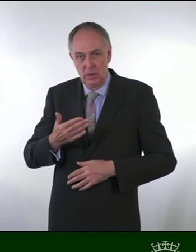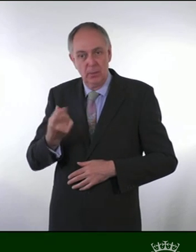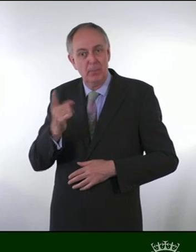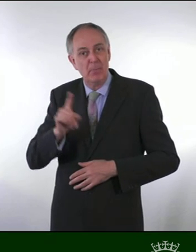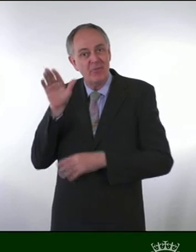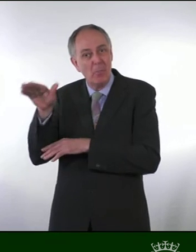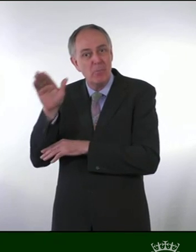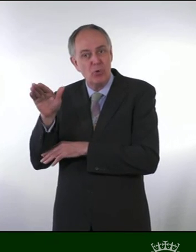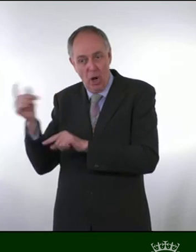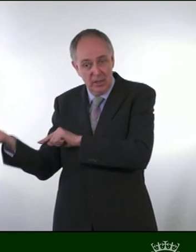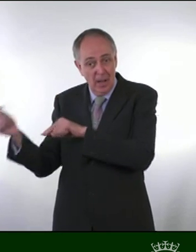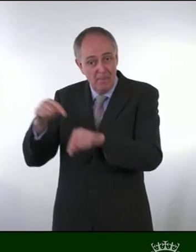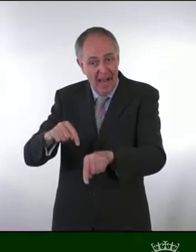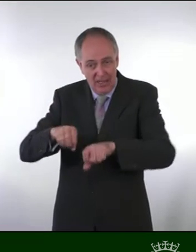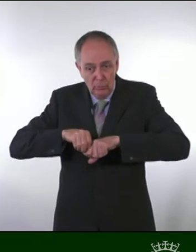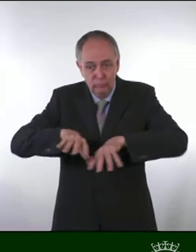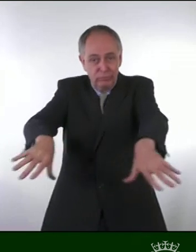That is why we are doing it.